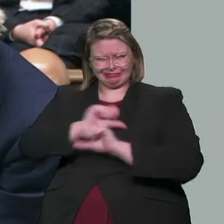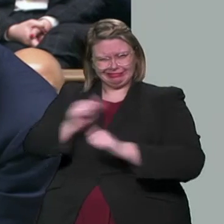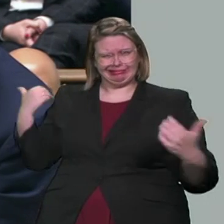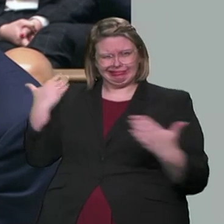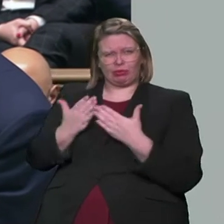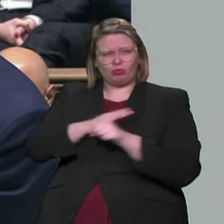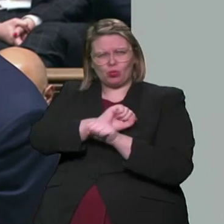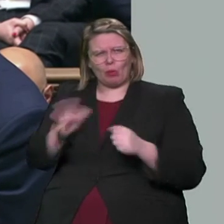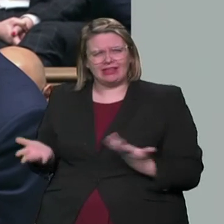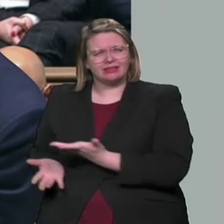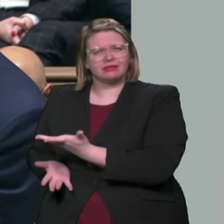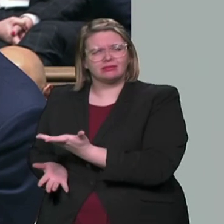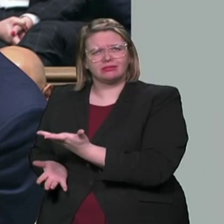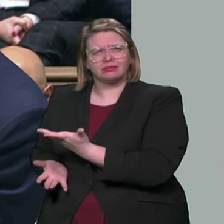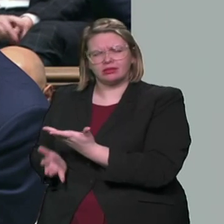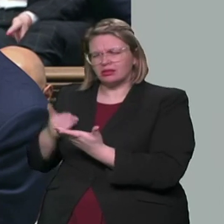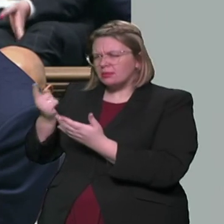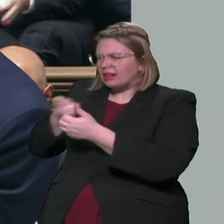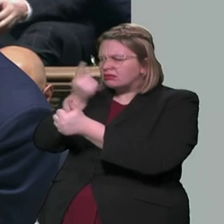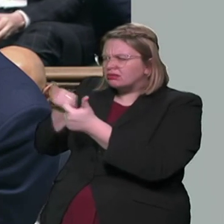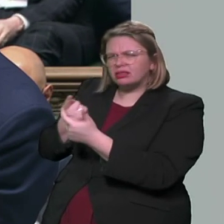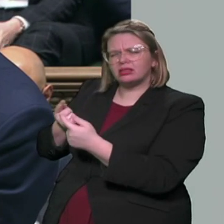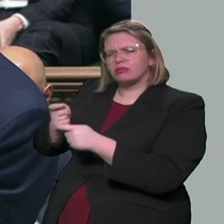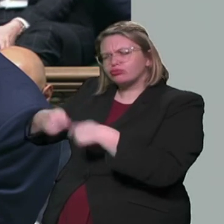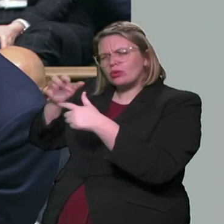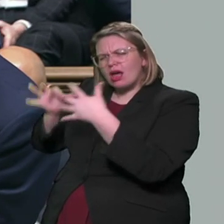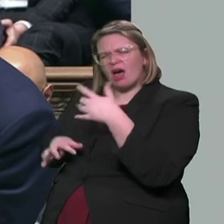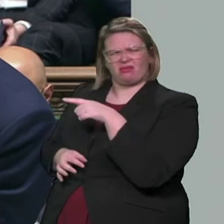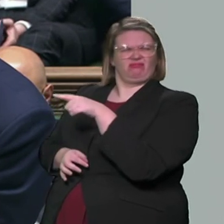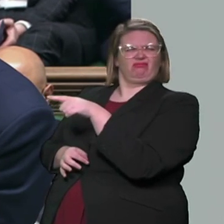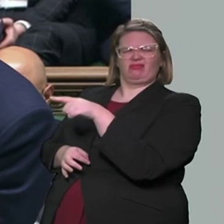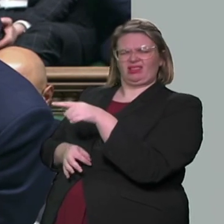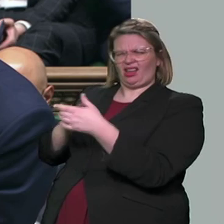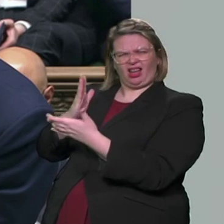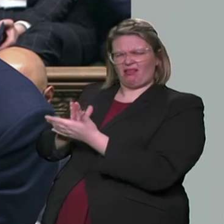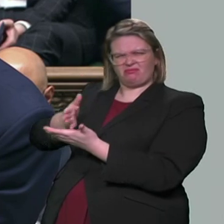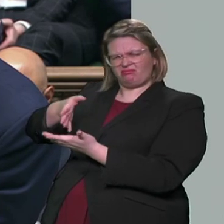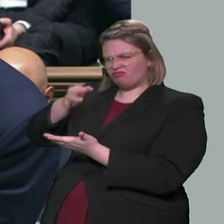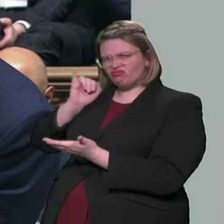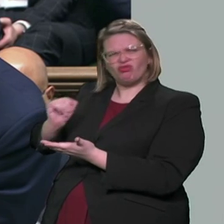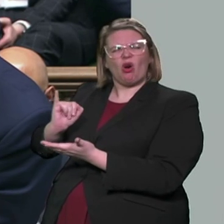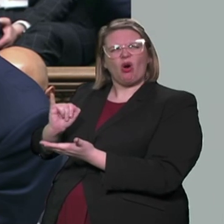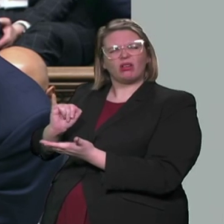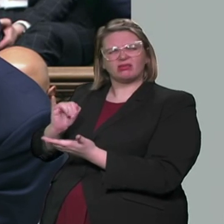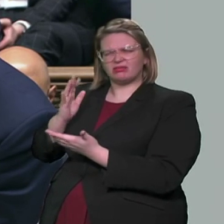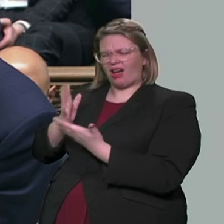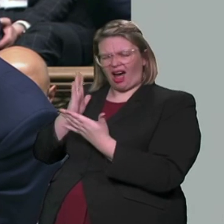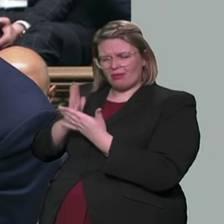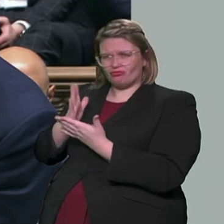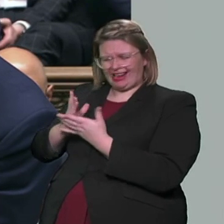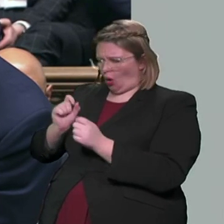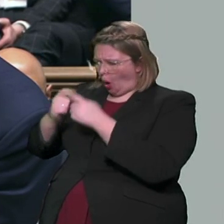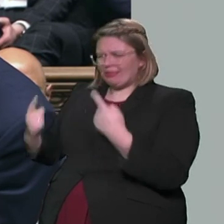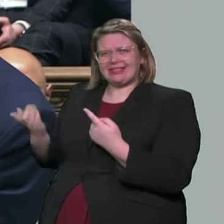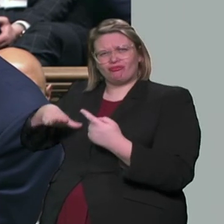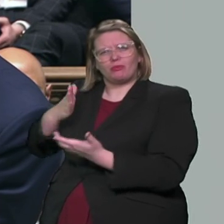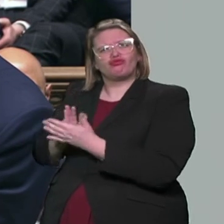There were several things in that intervention that were simply completely the inverse of the truth.